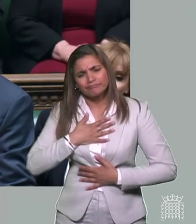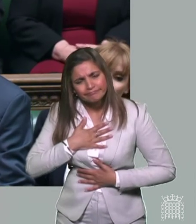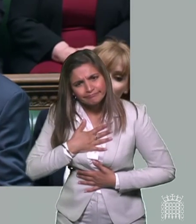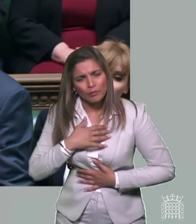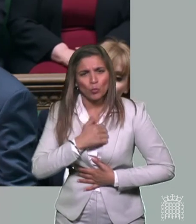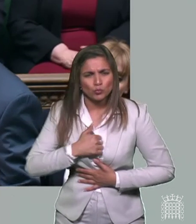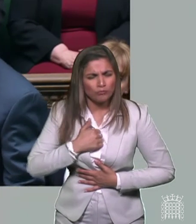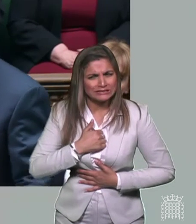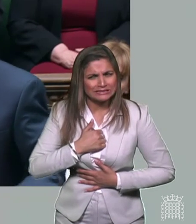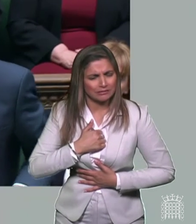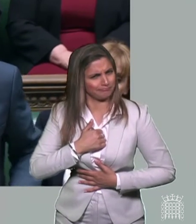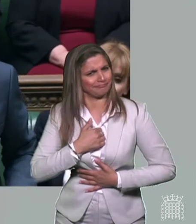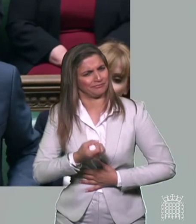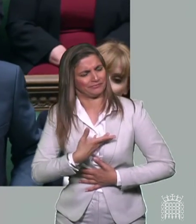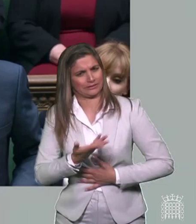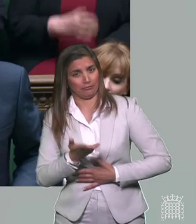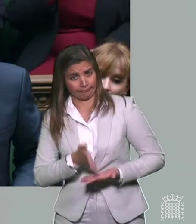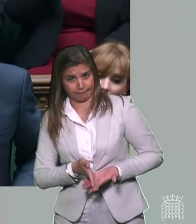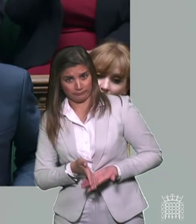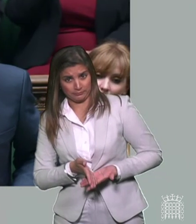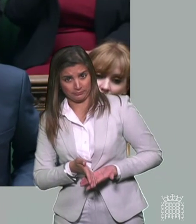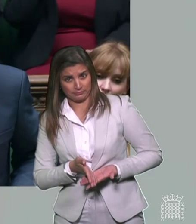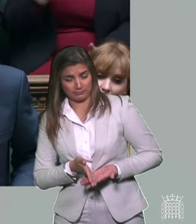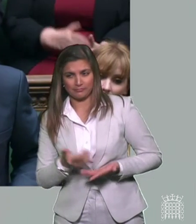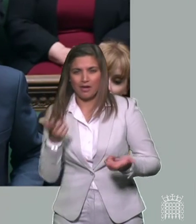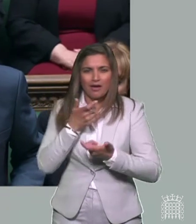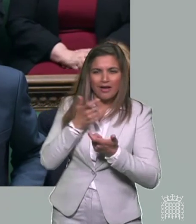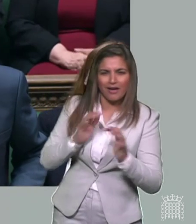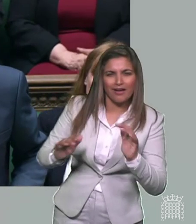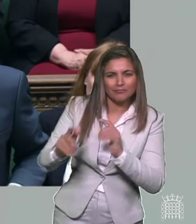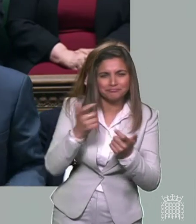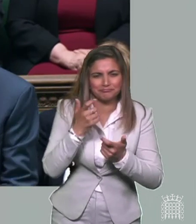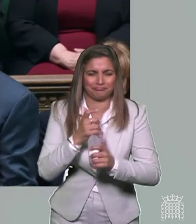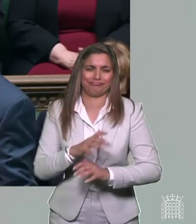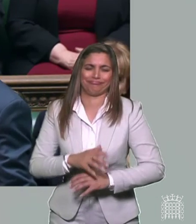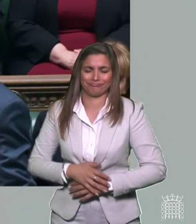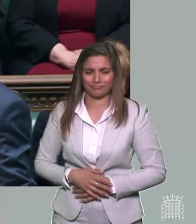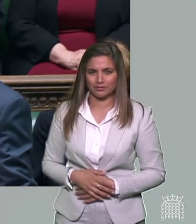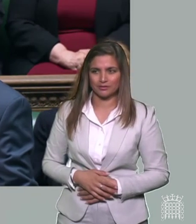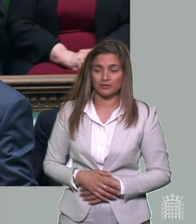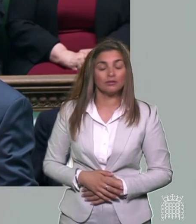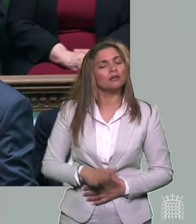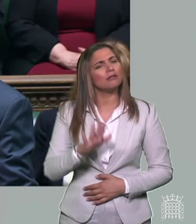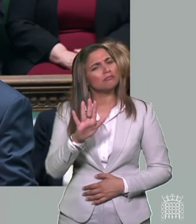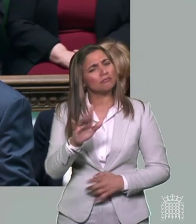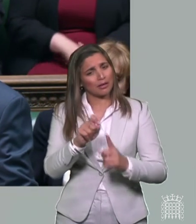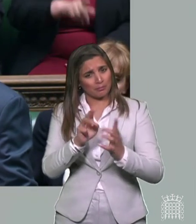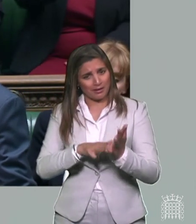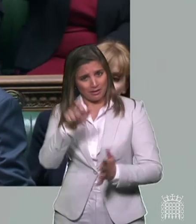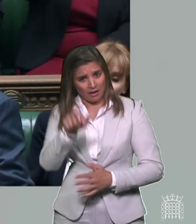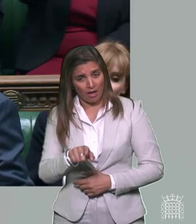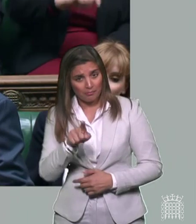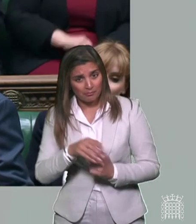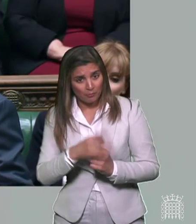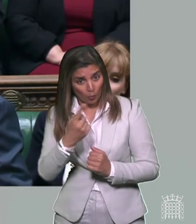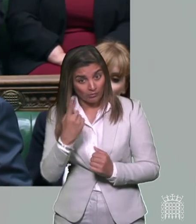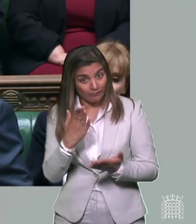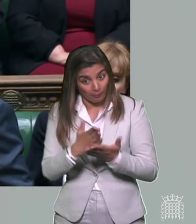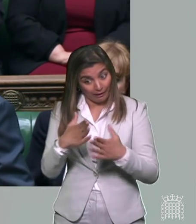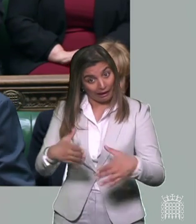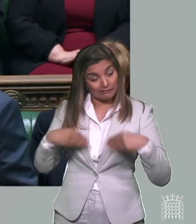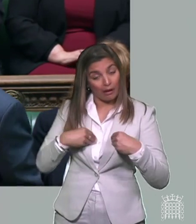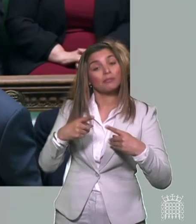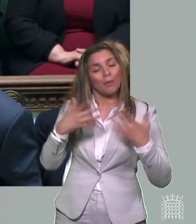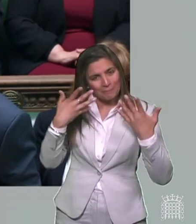Does the Prime Minister actually accept that he broke the law?